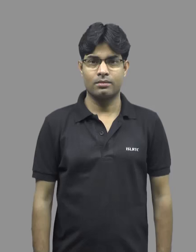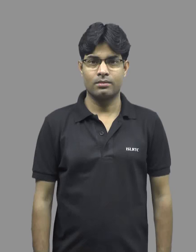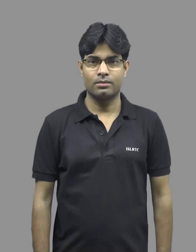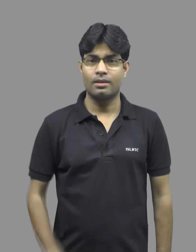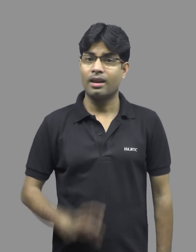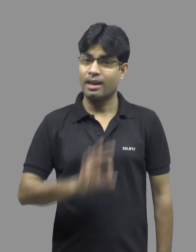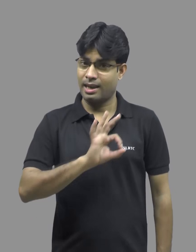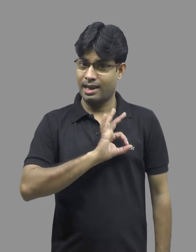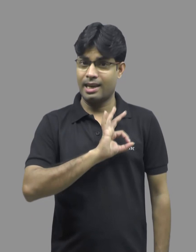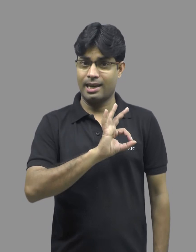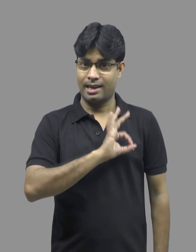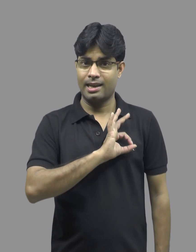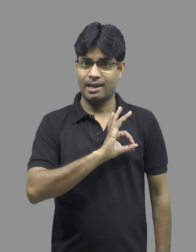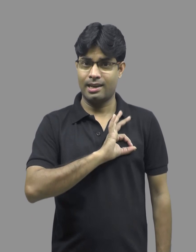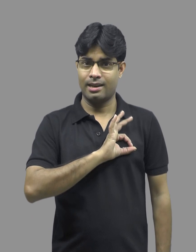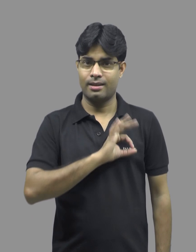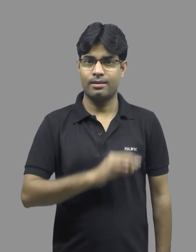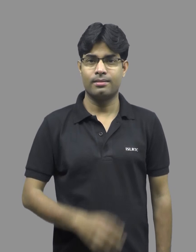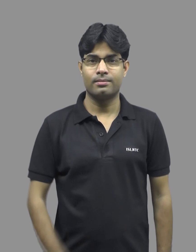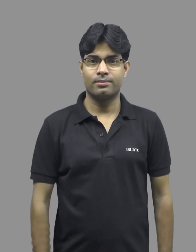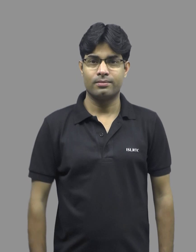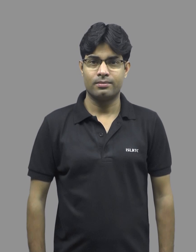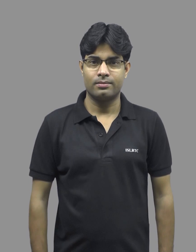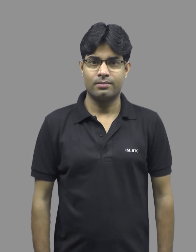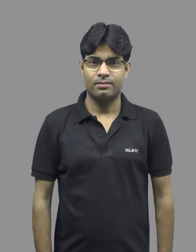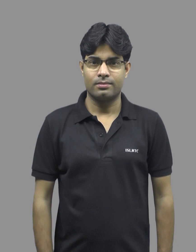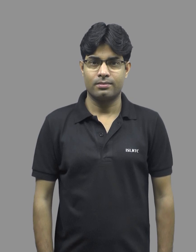Like